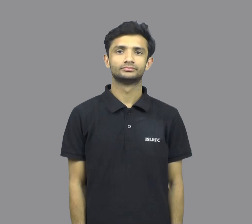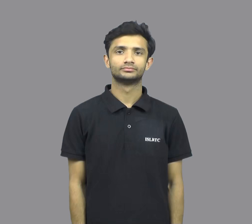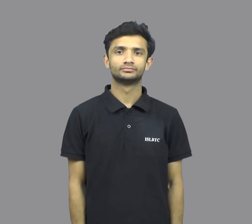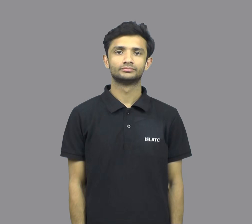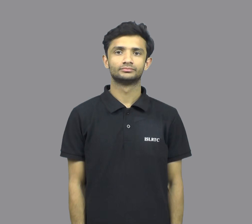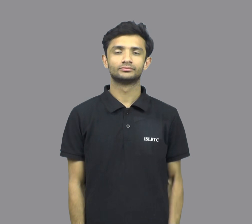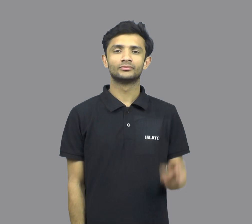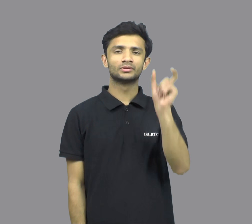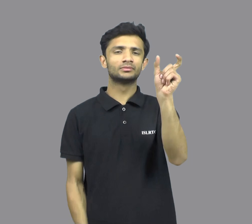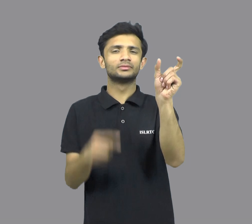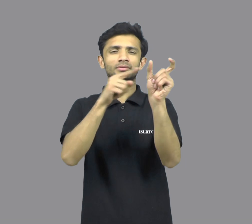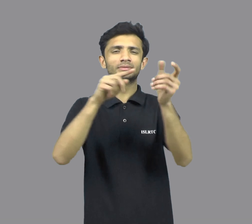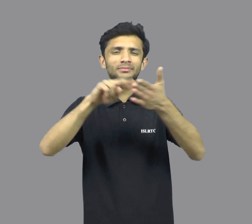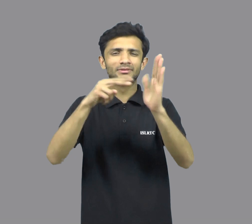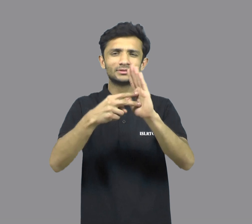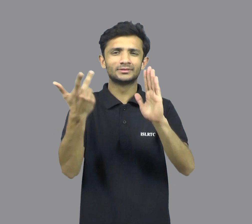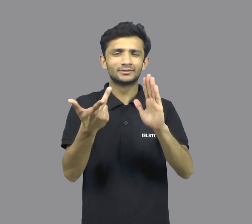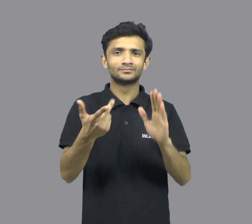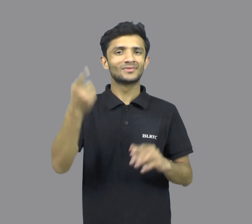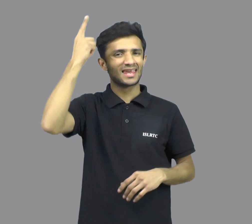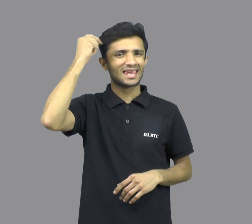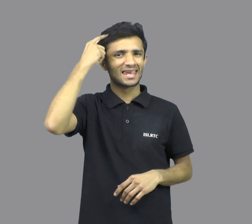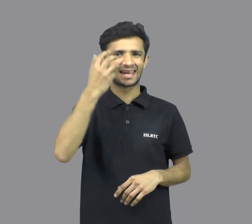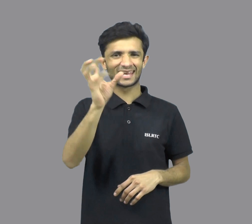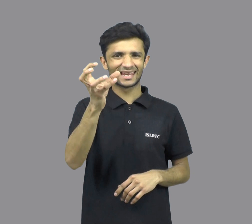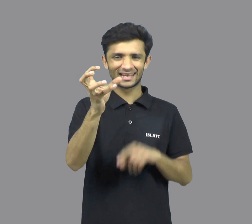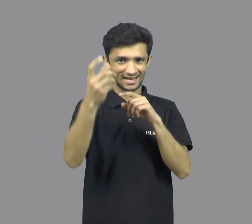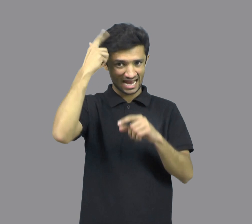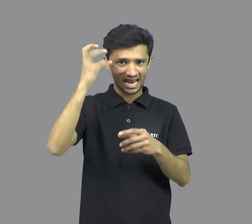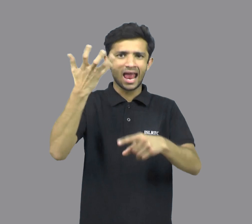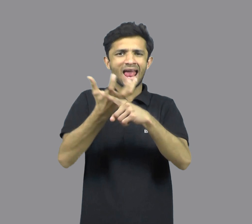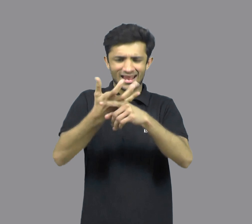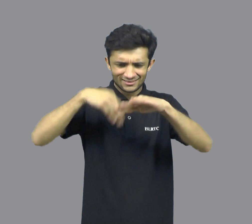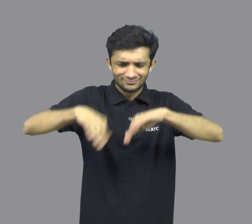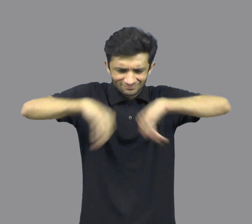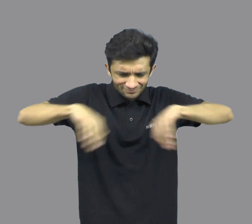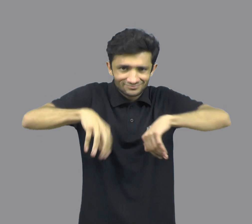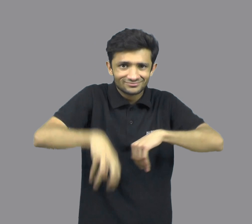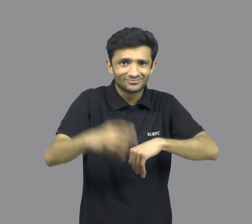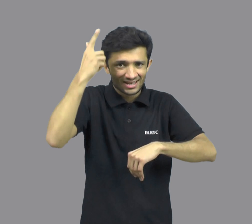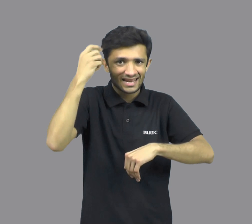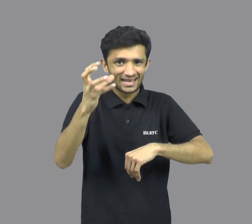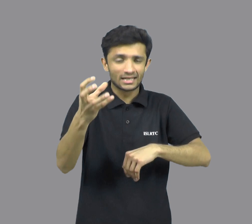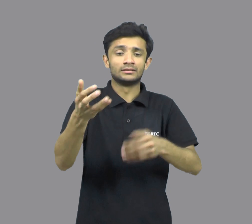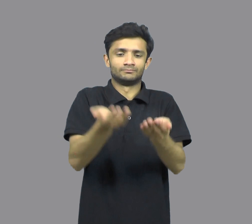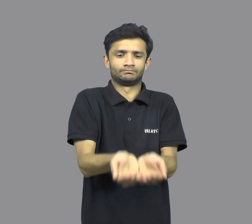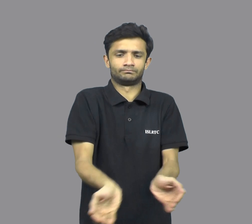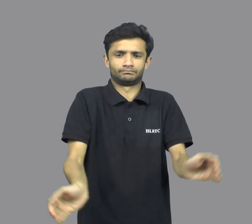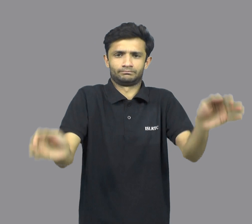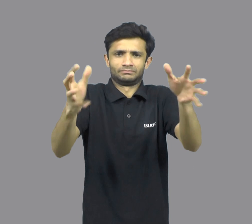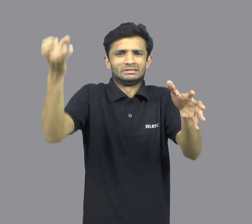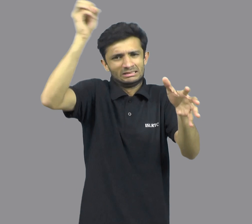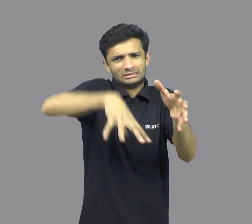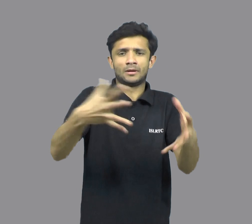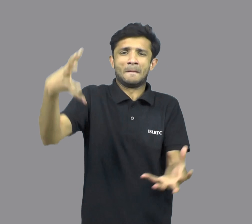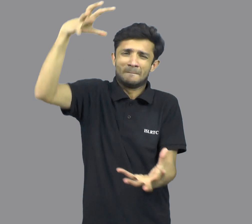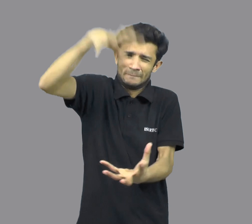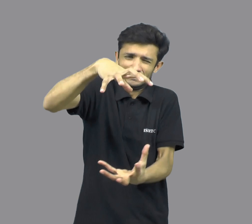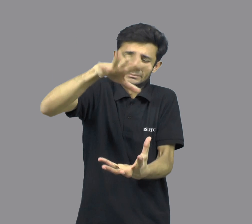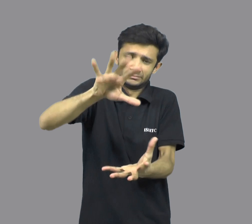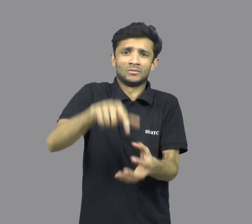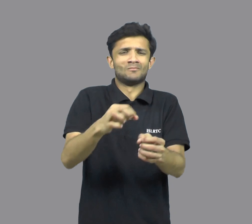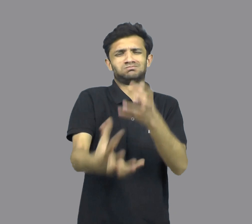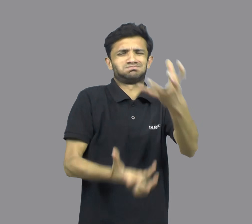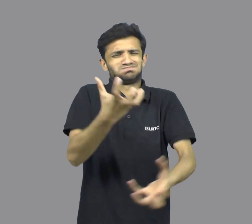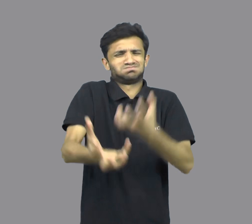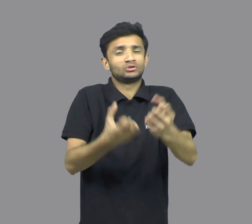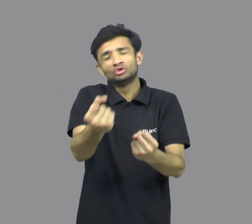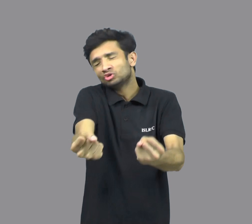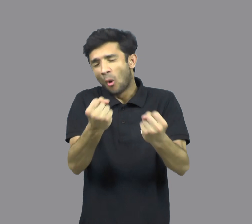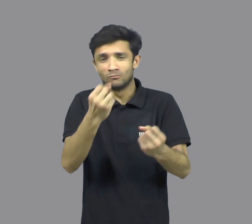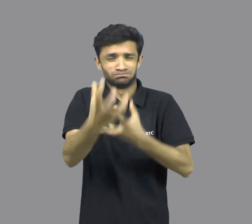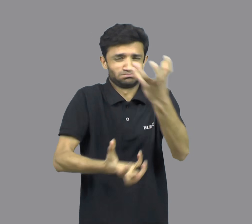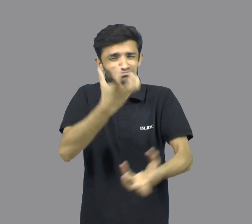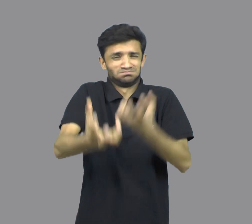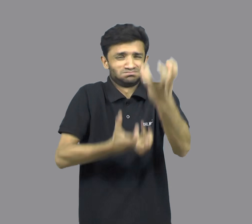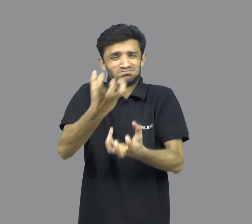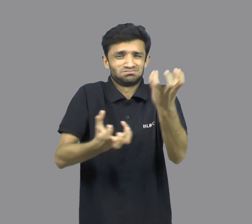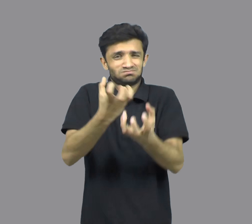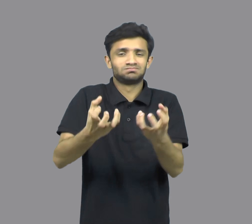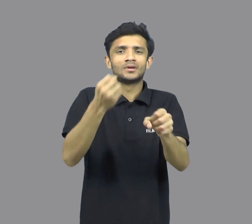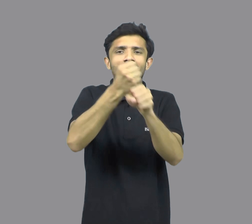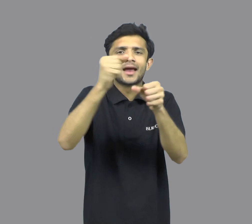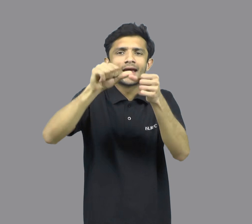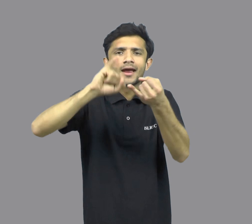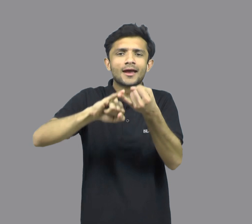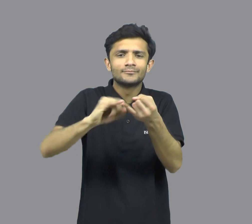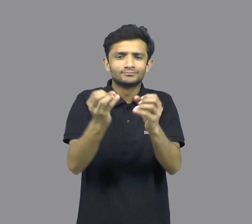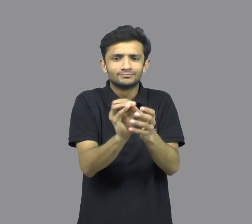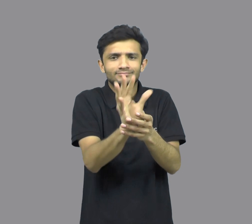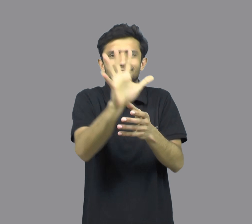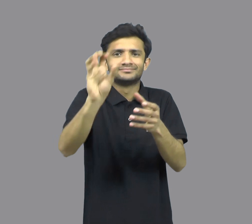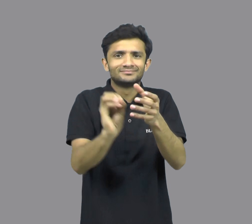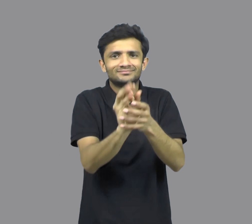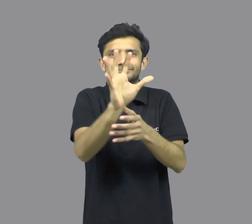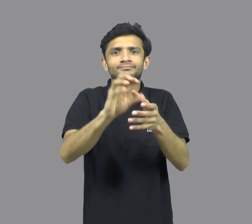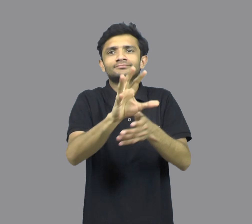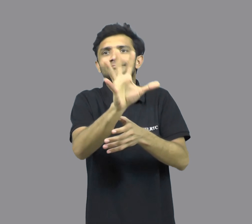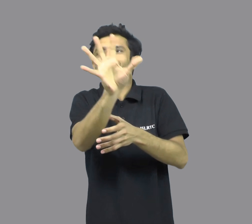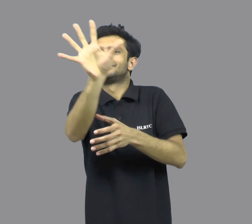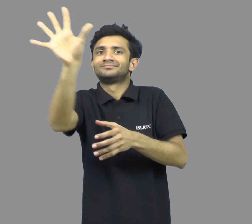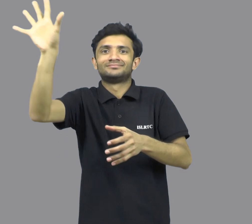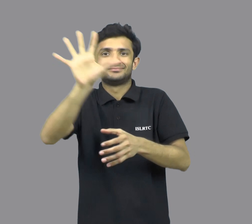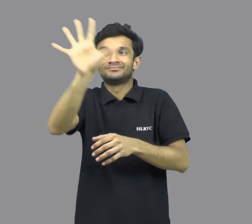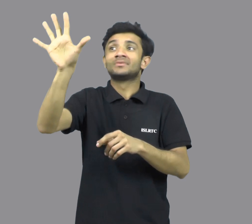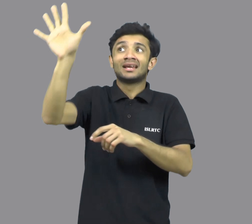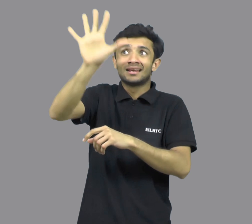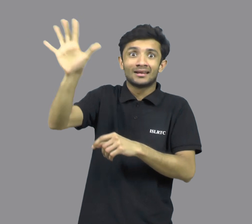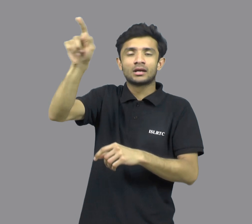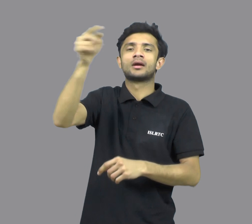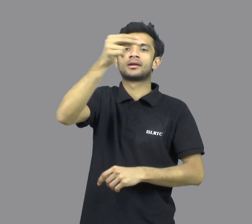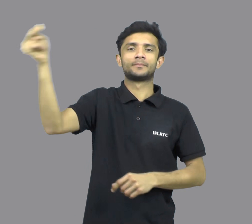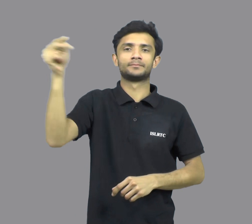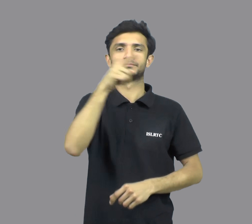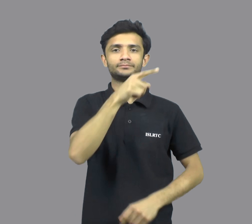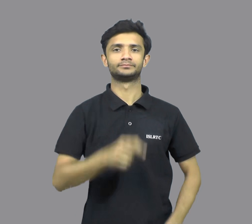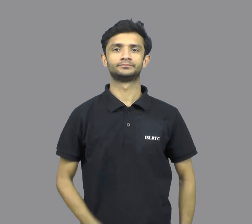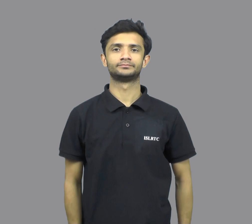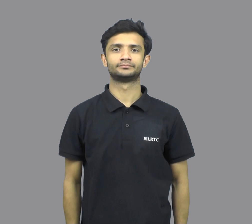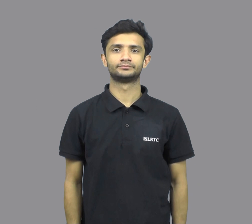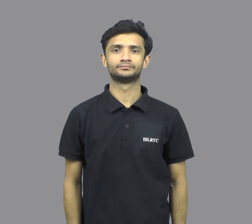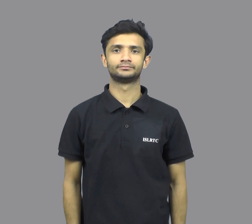Coal Gas